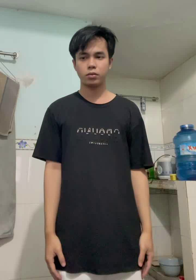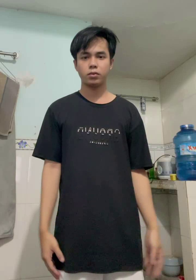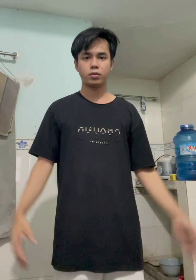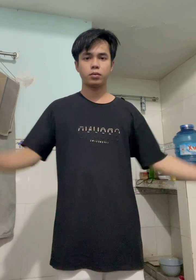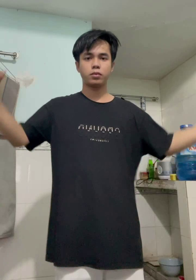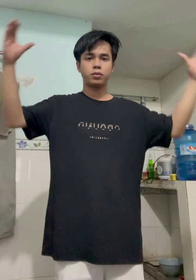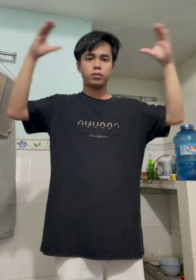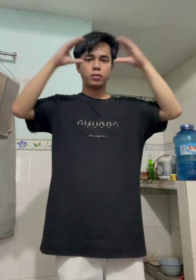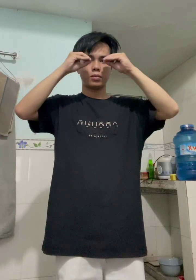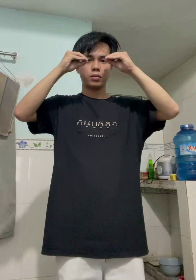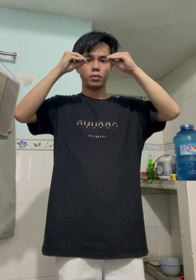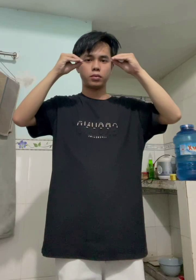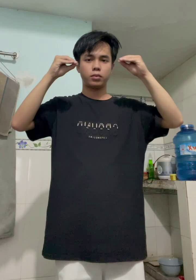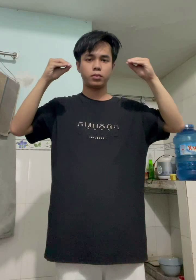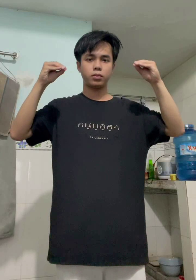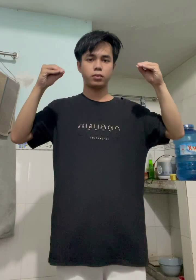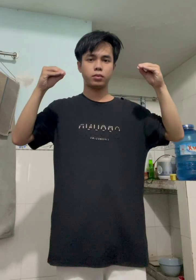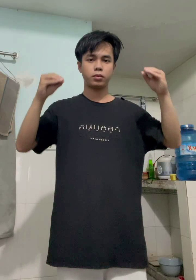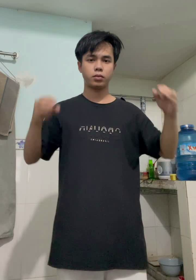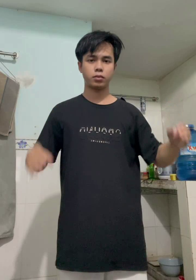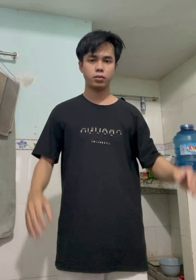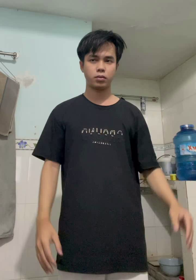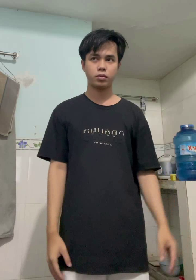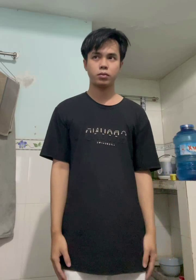buoi toi